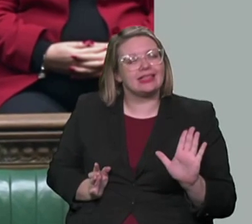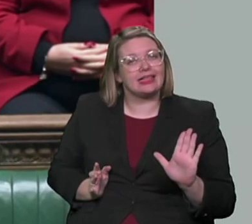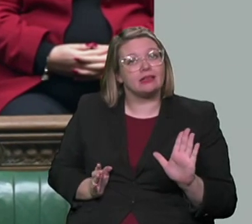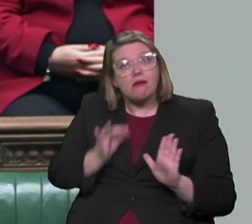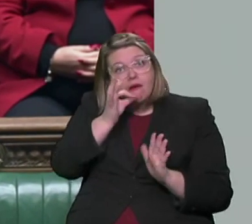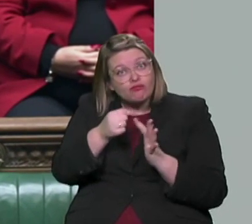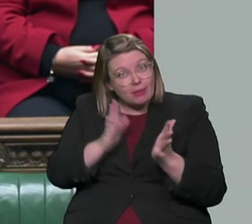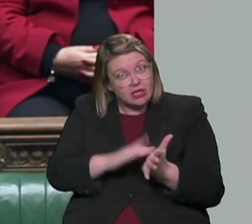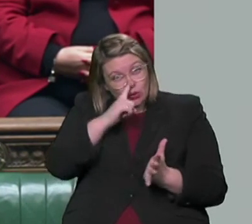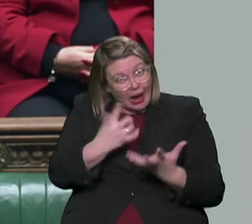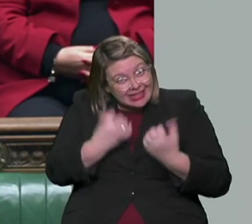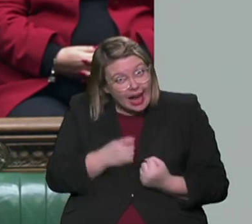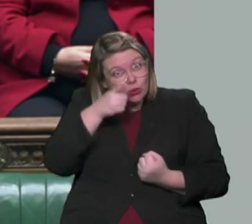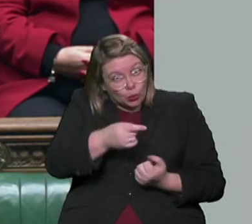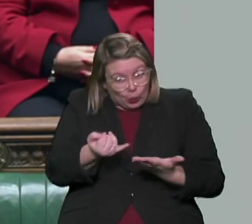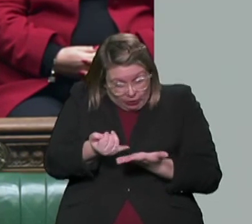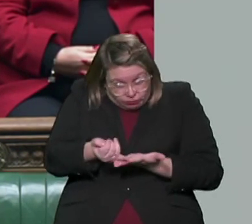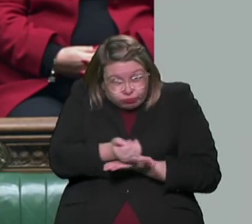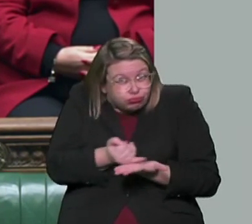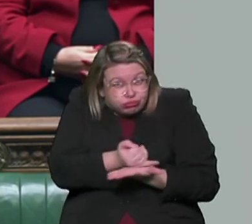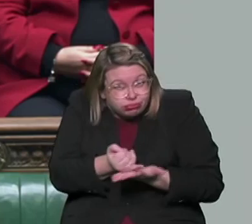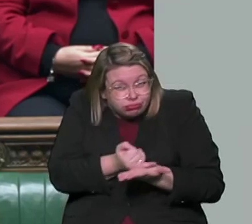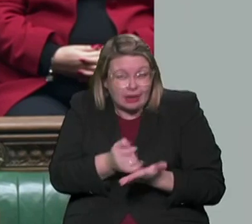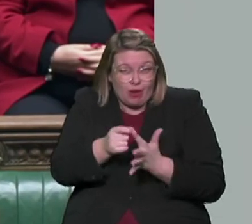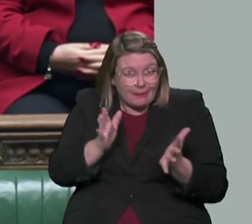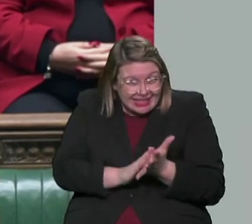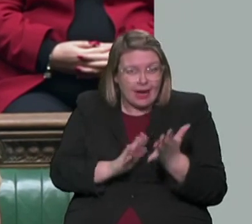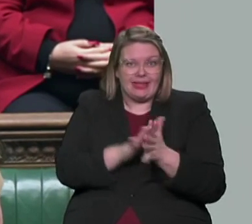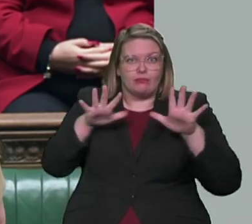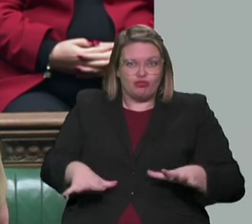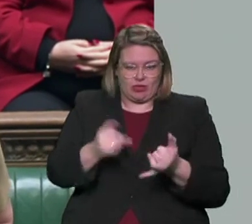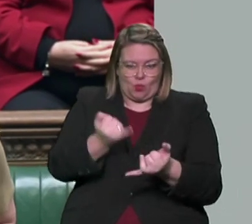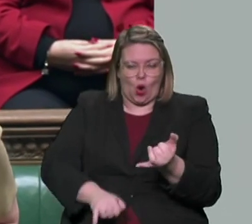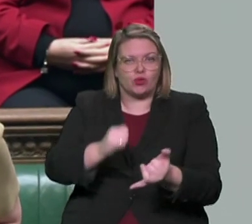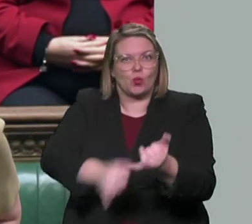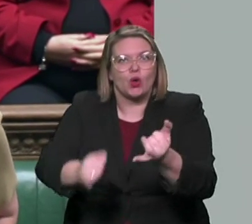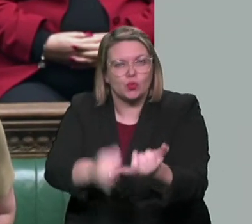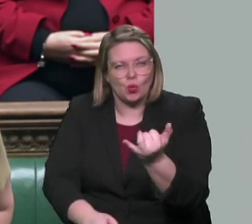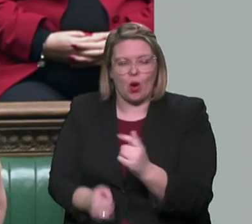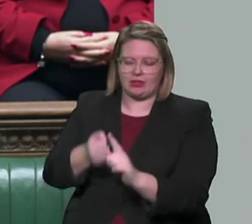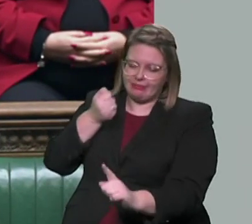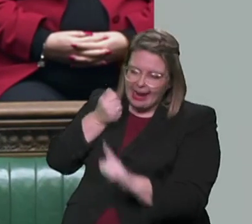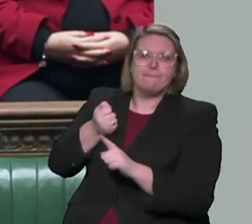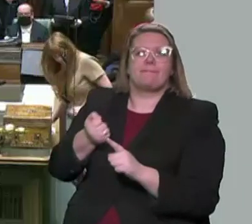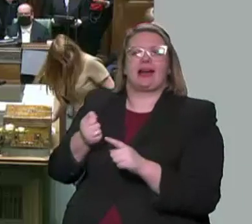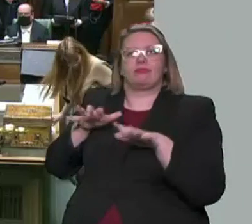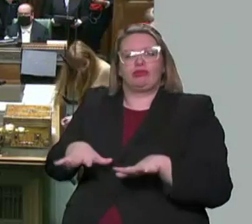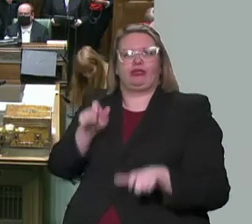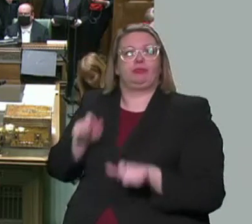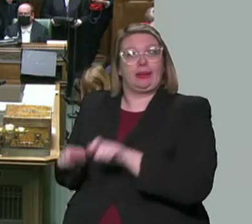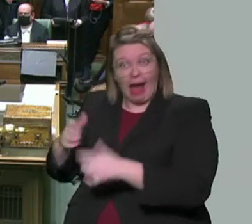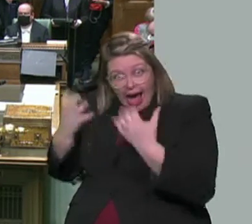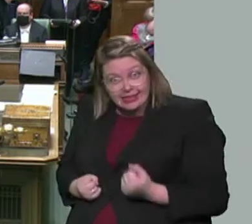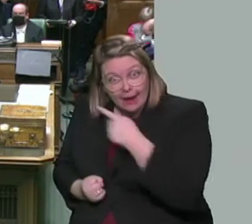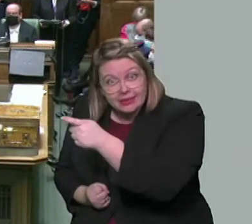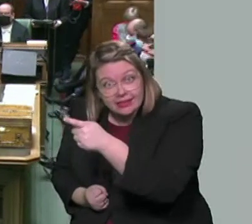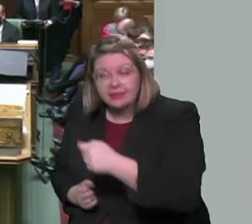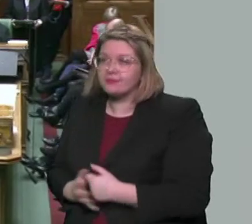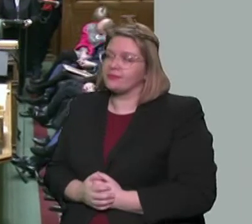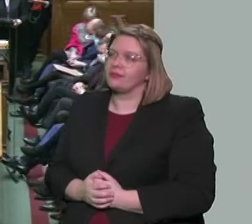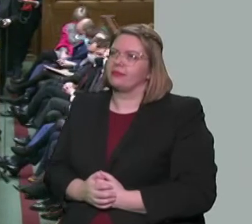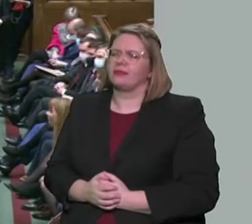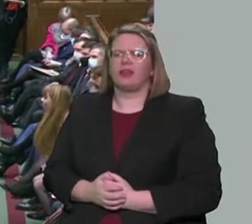Does he accept that his incompetence is taking our country backwards and costing our country dear?